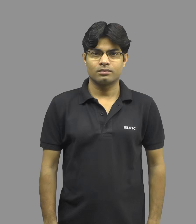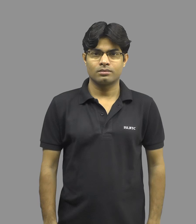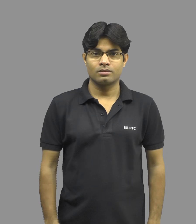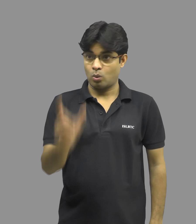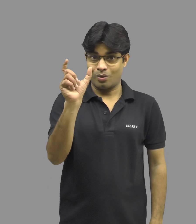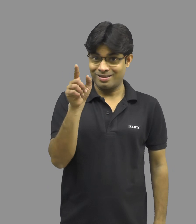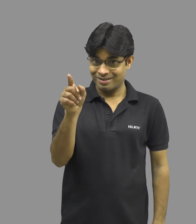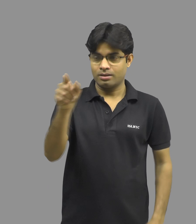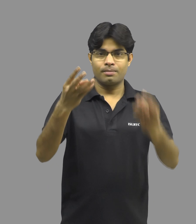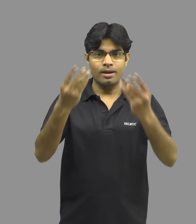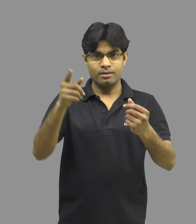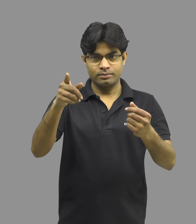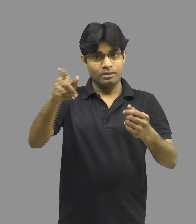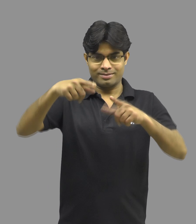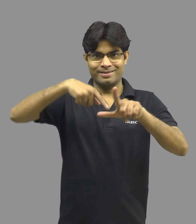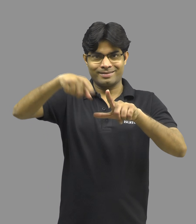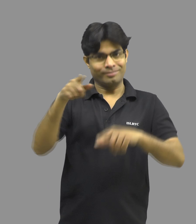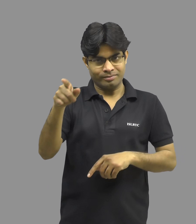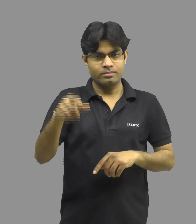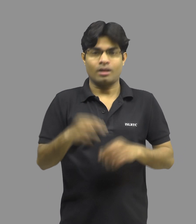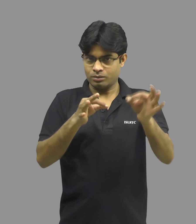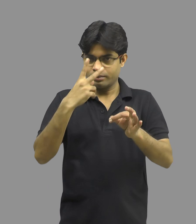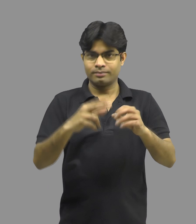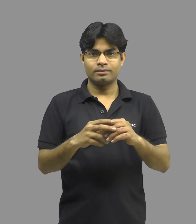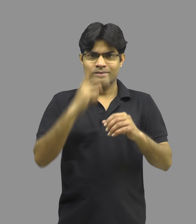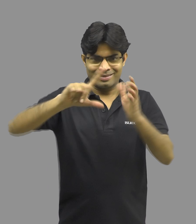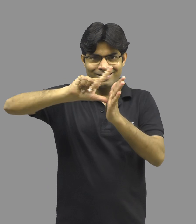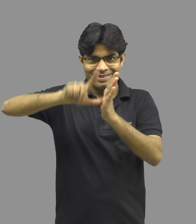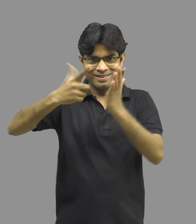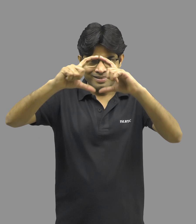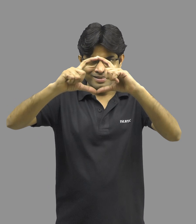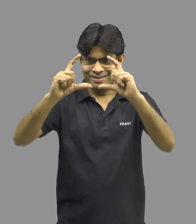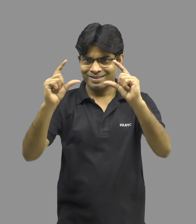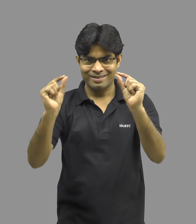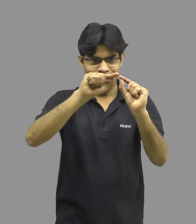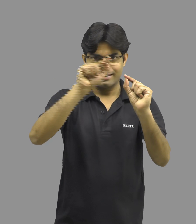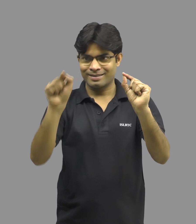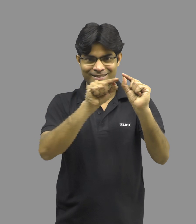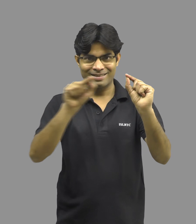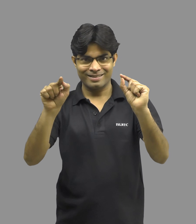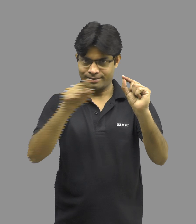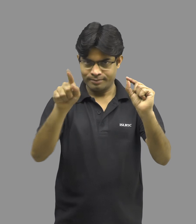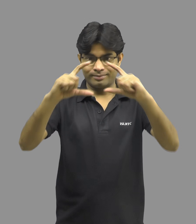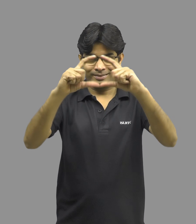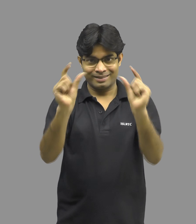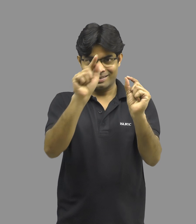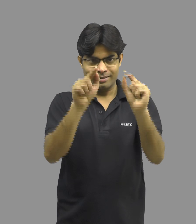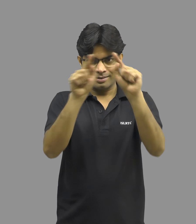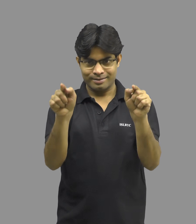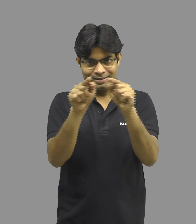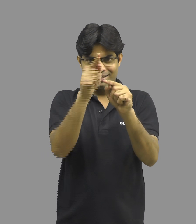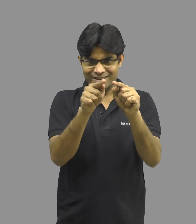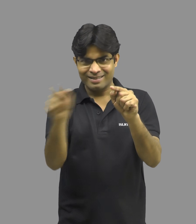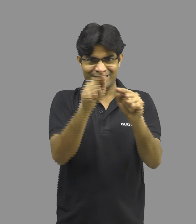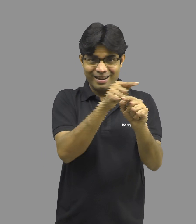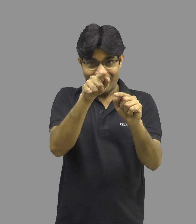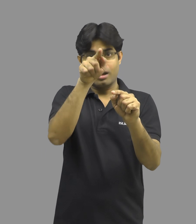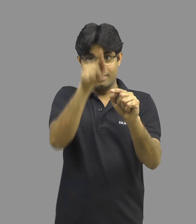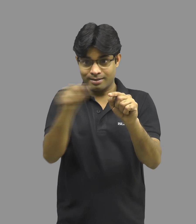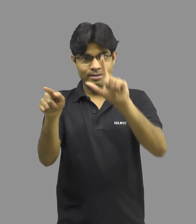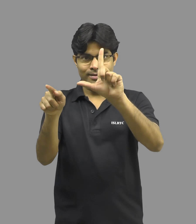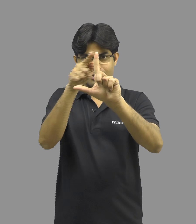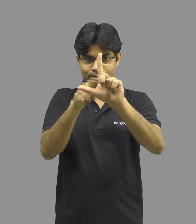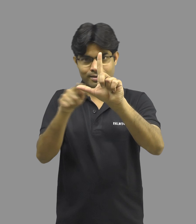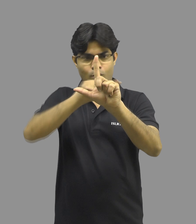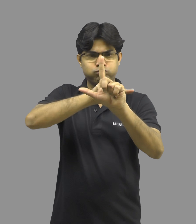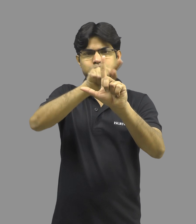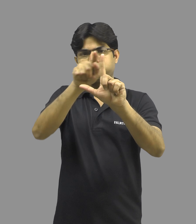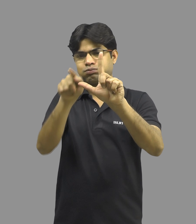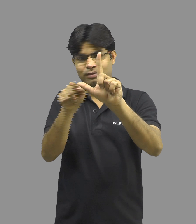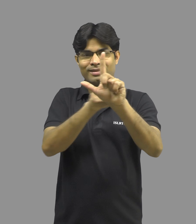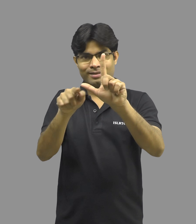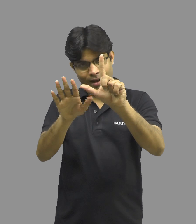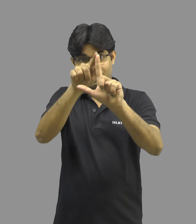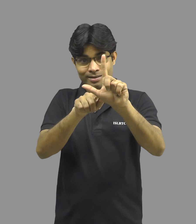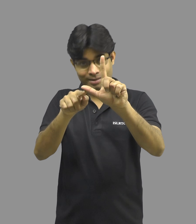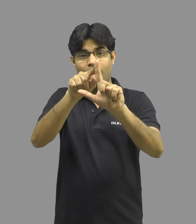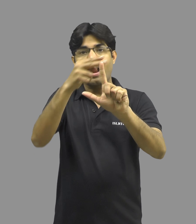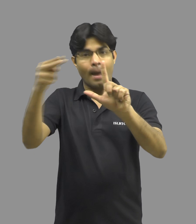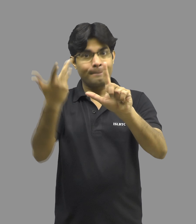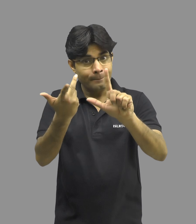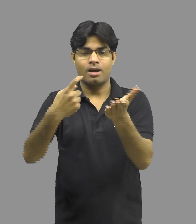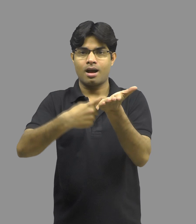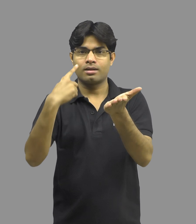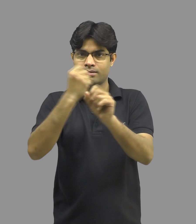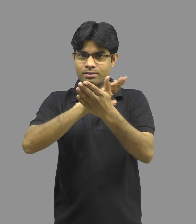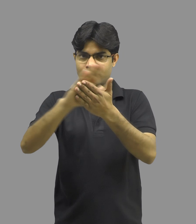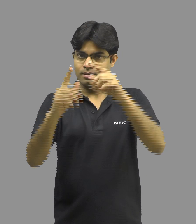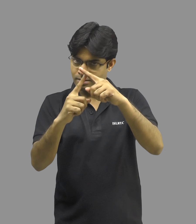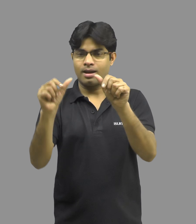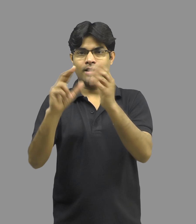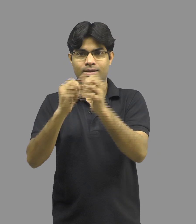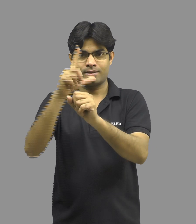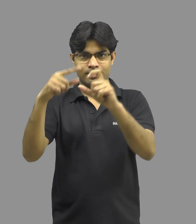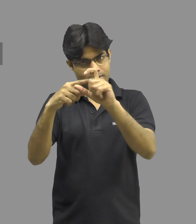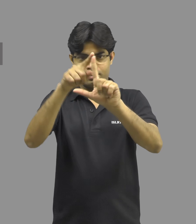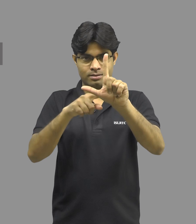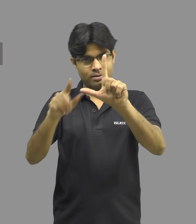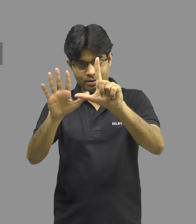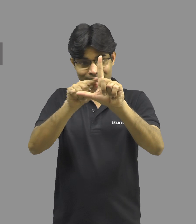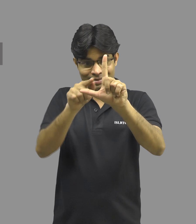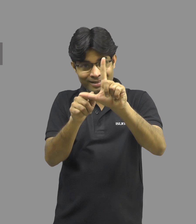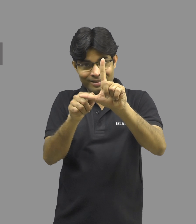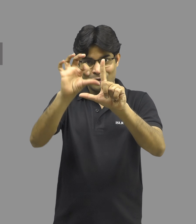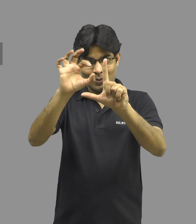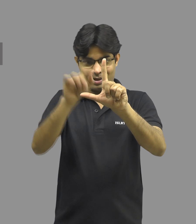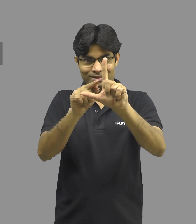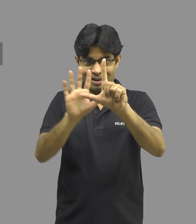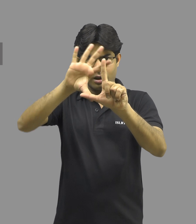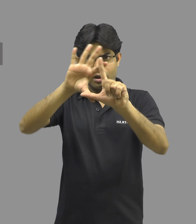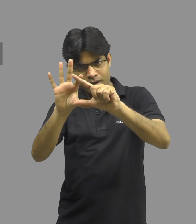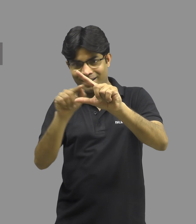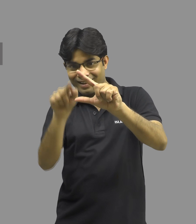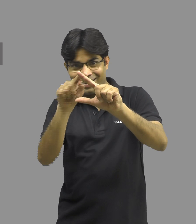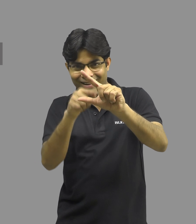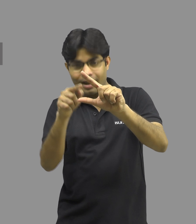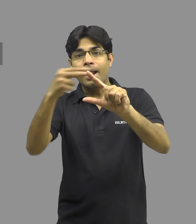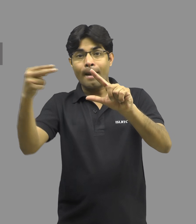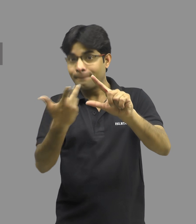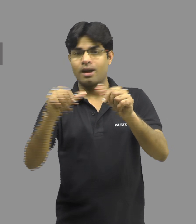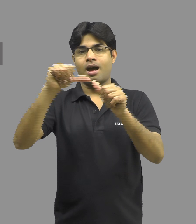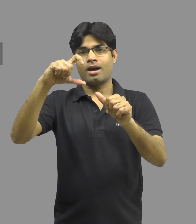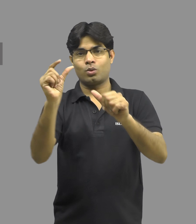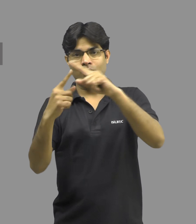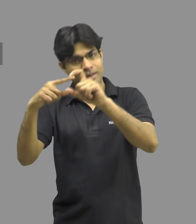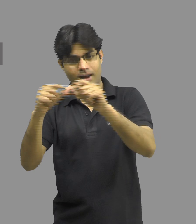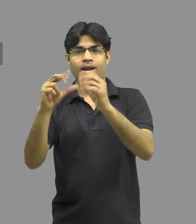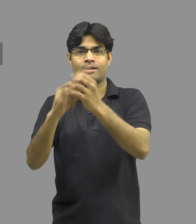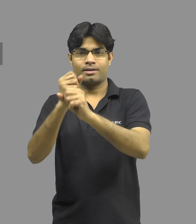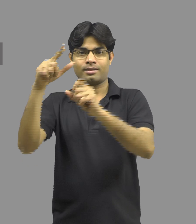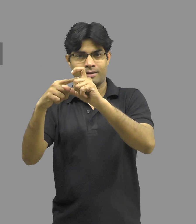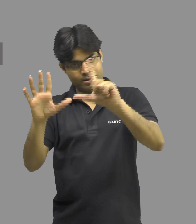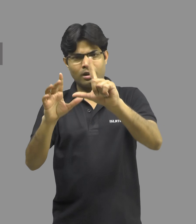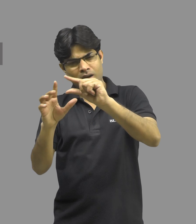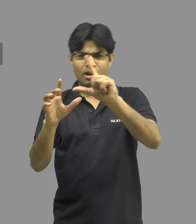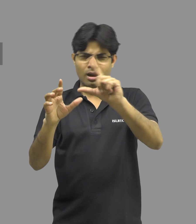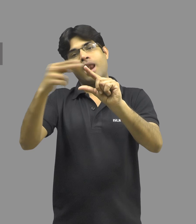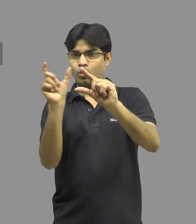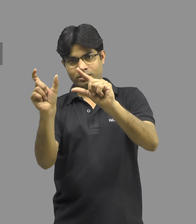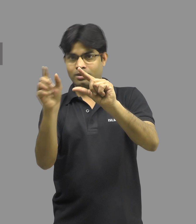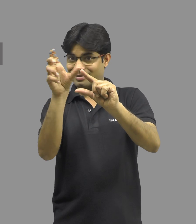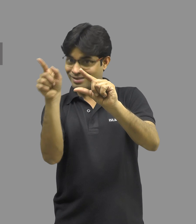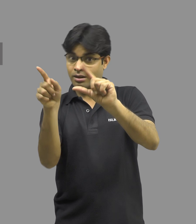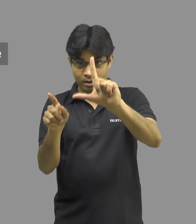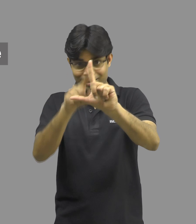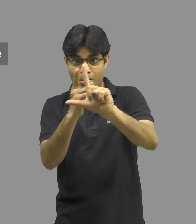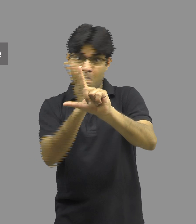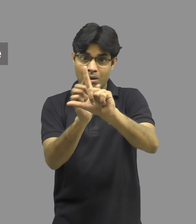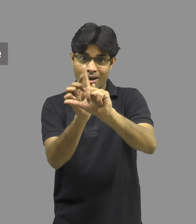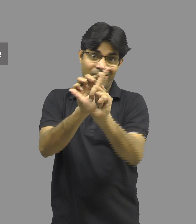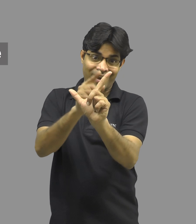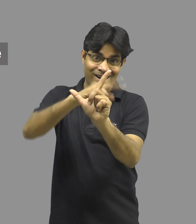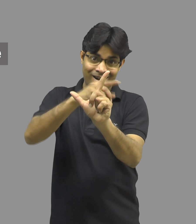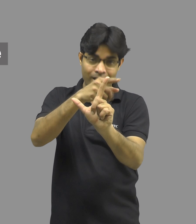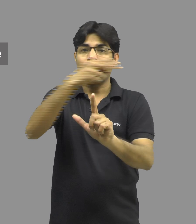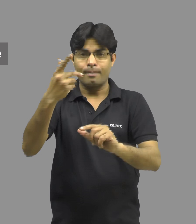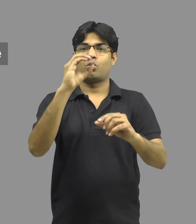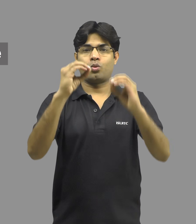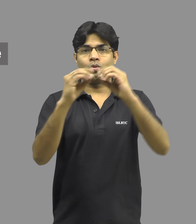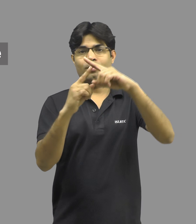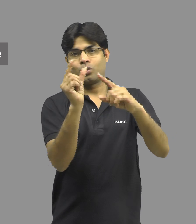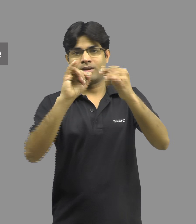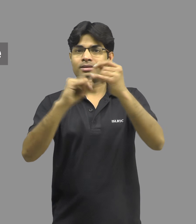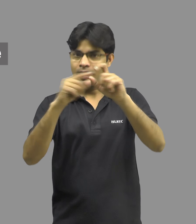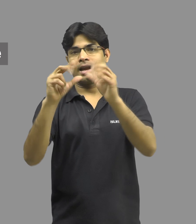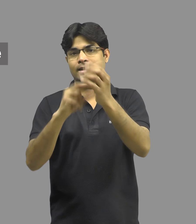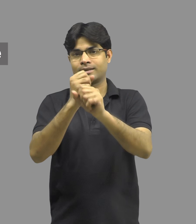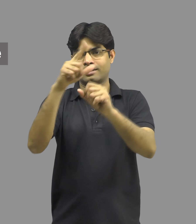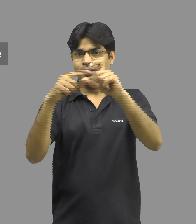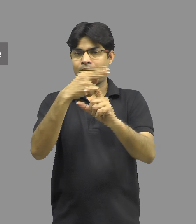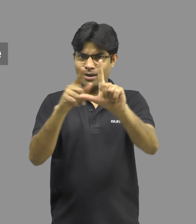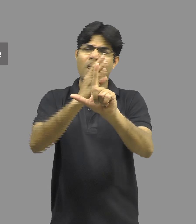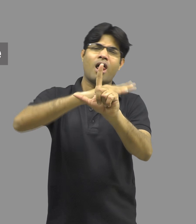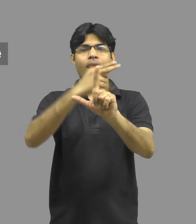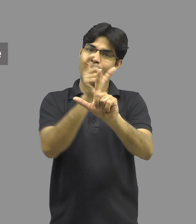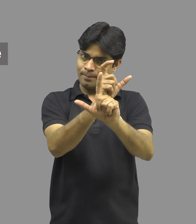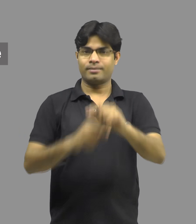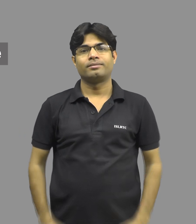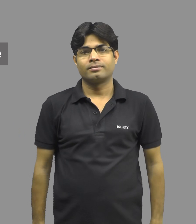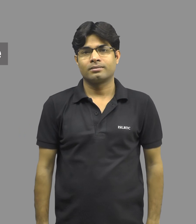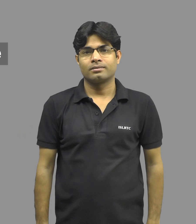Right Angle Acute Angle and Obtuse Angle